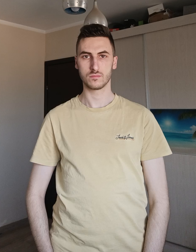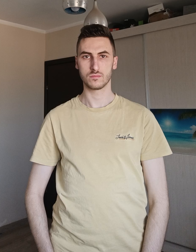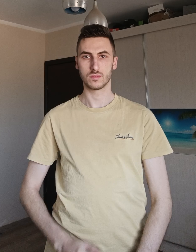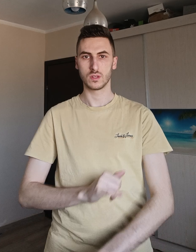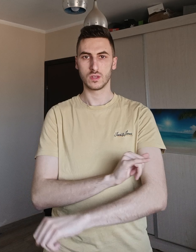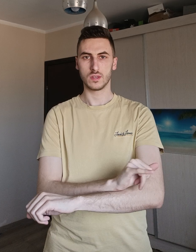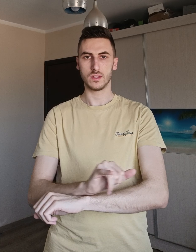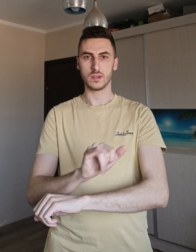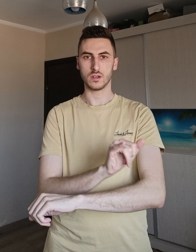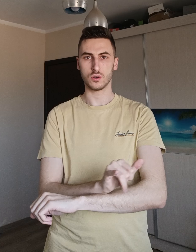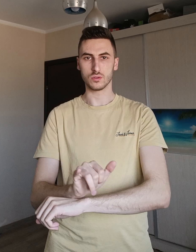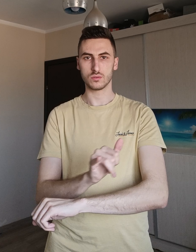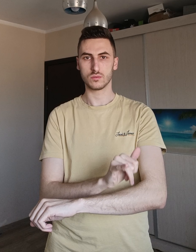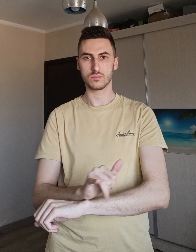ירקות